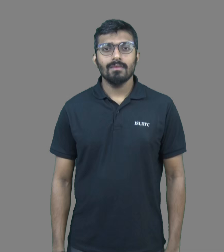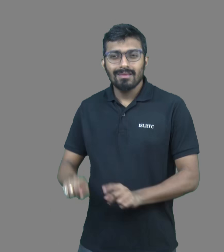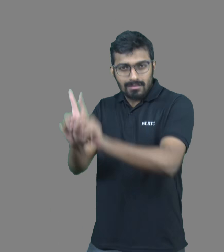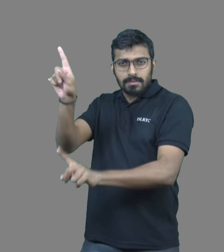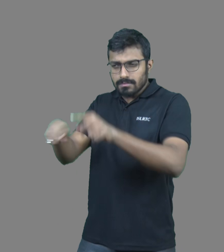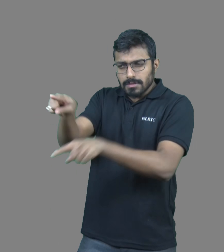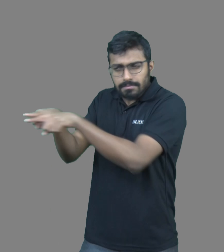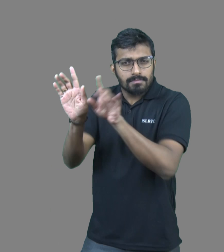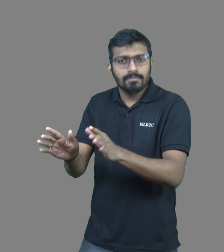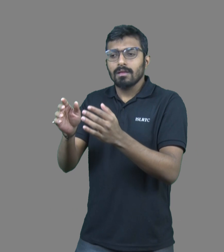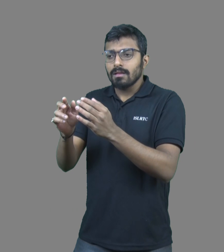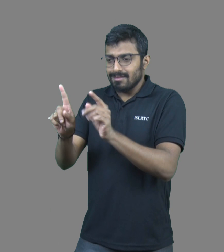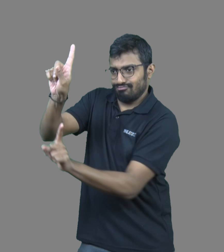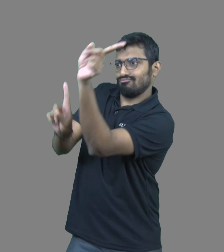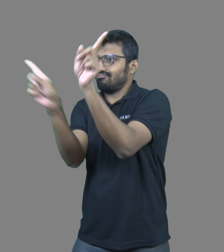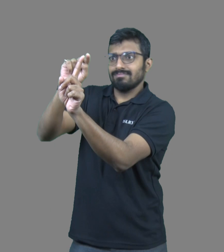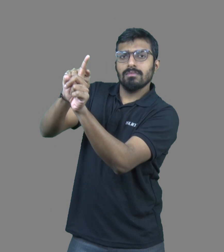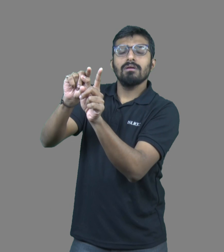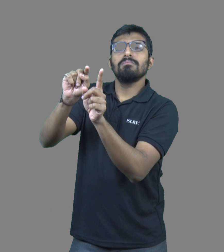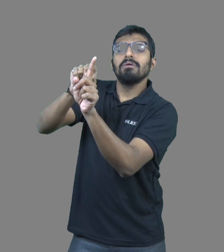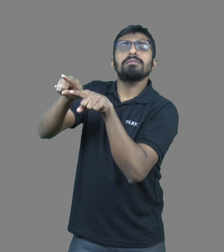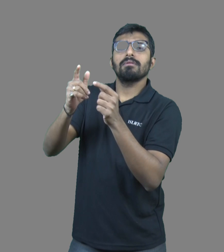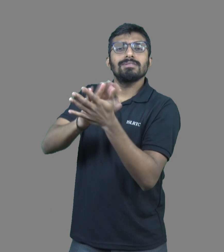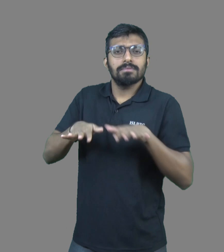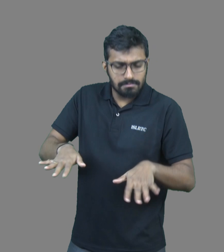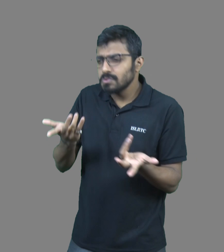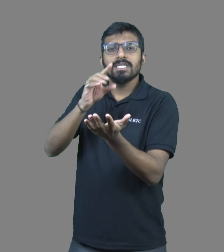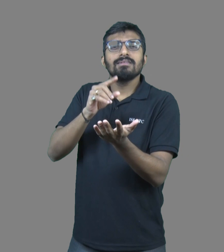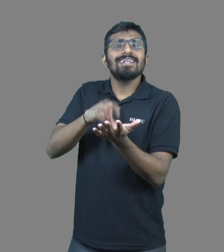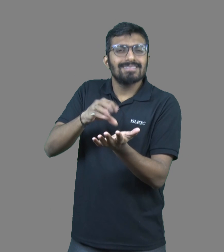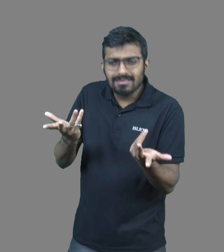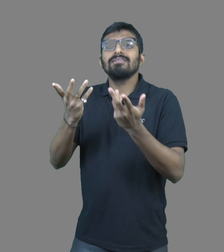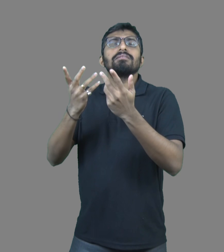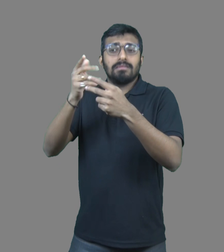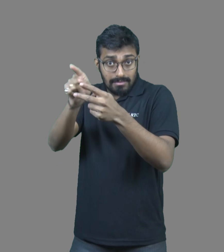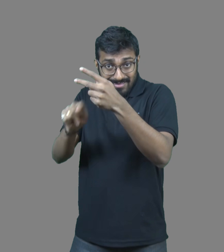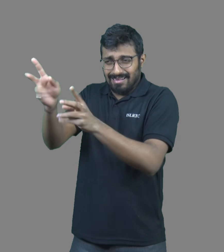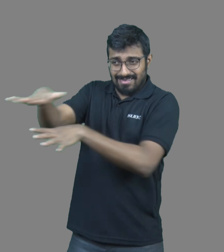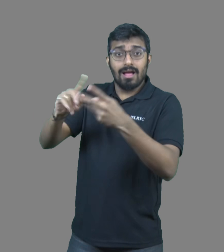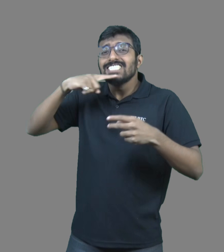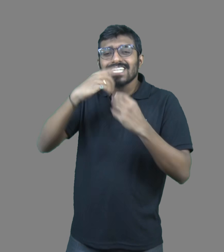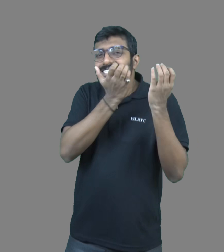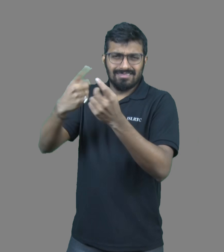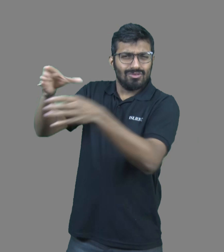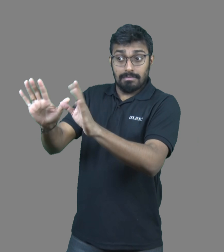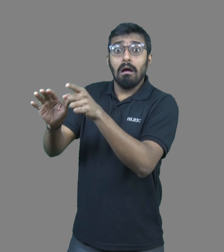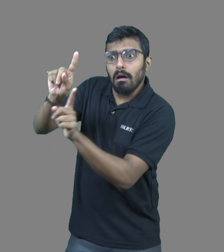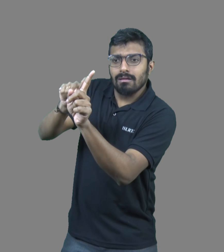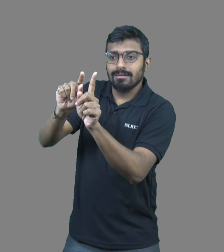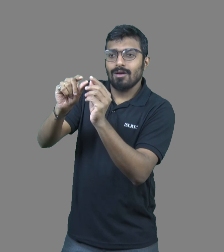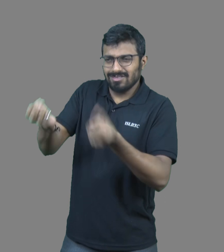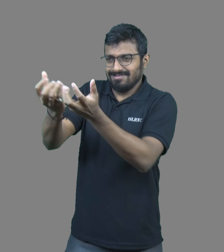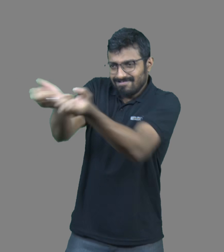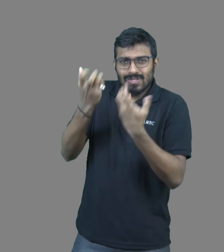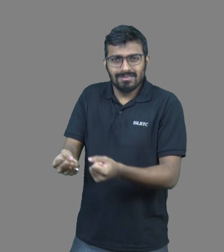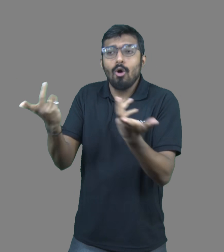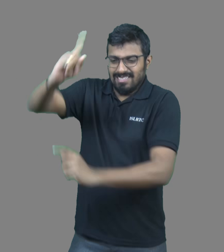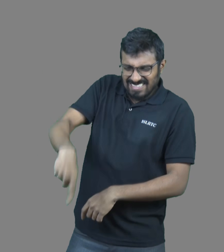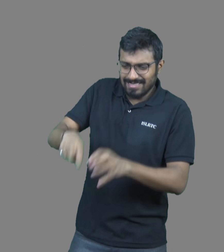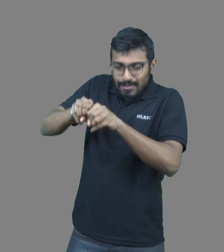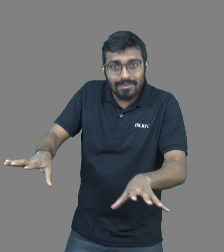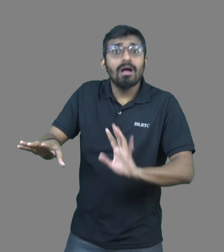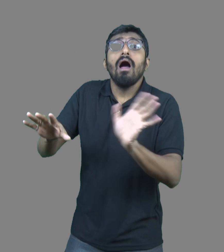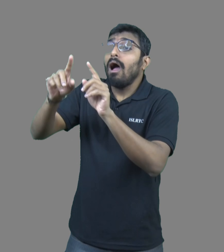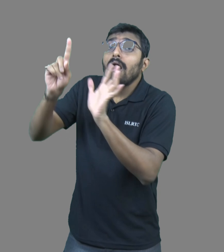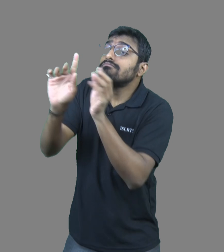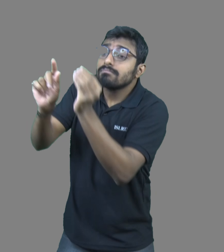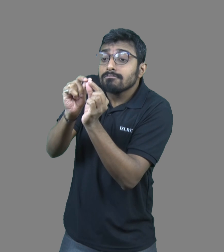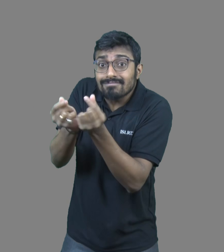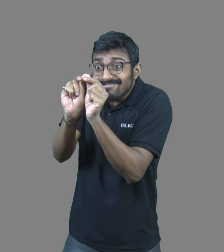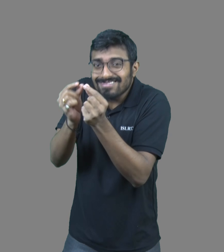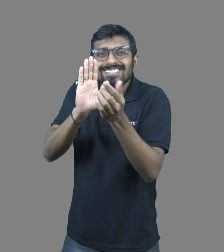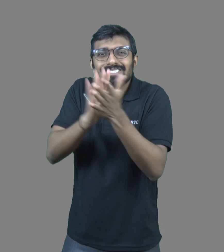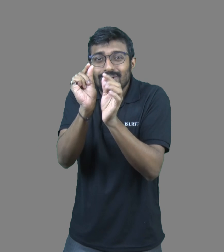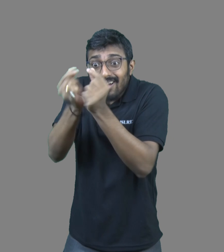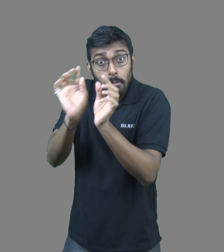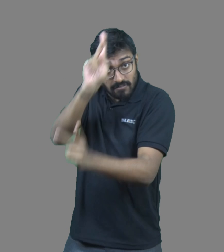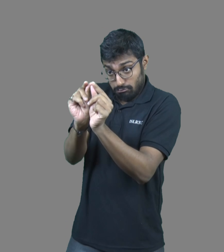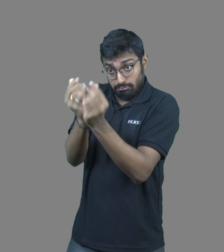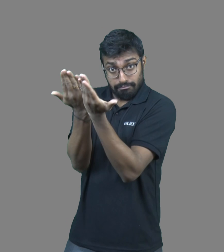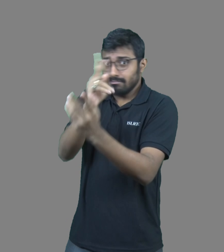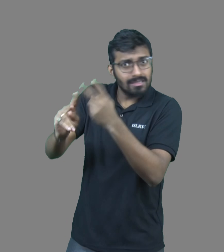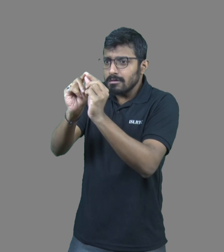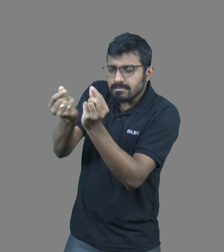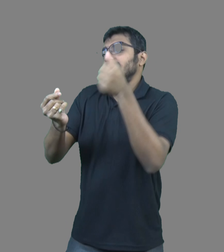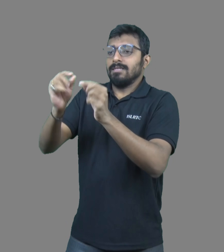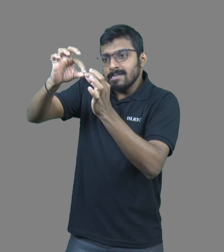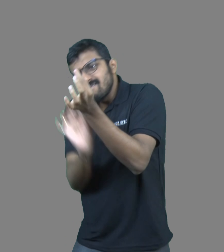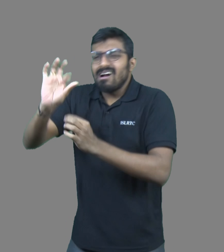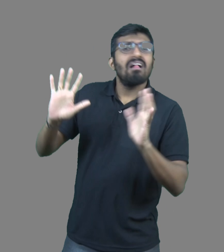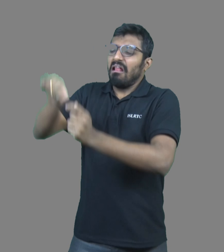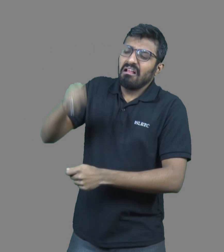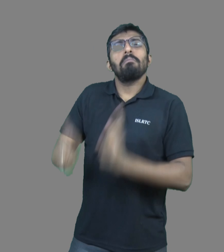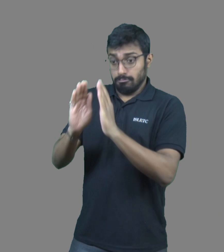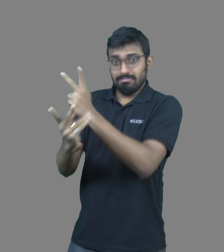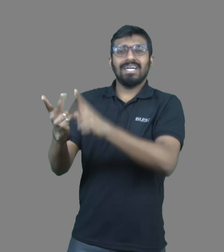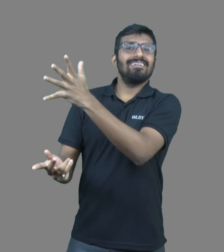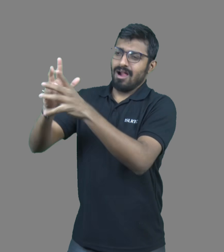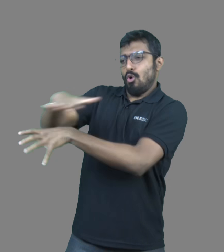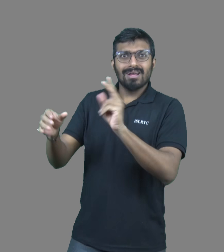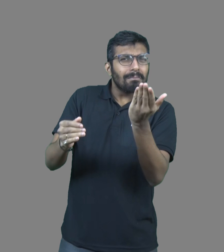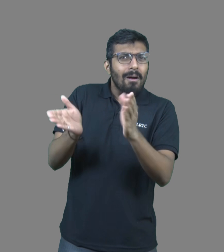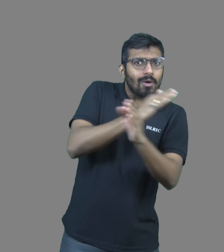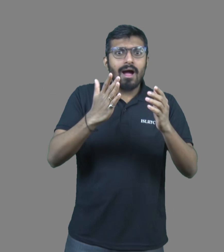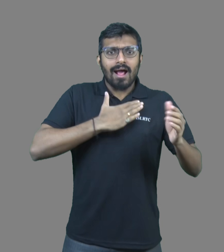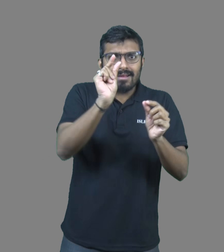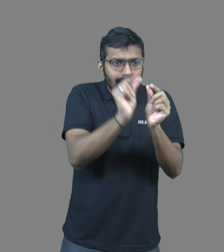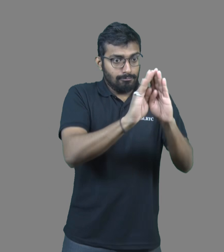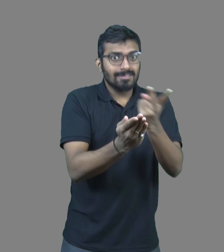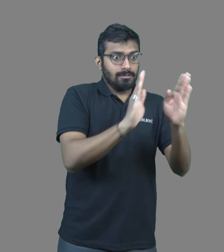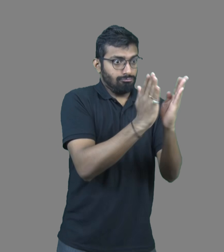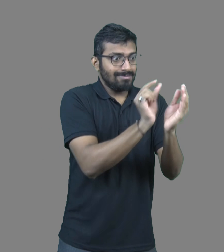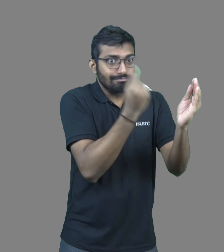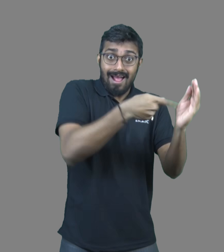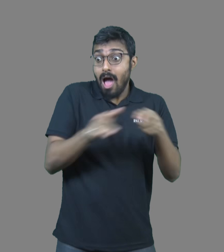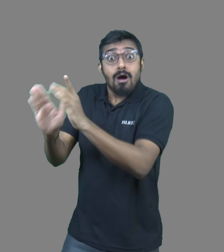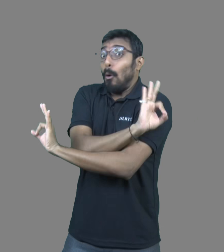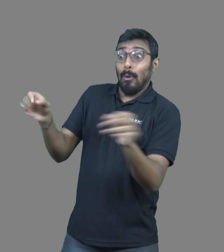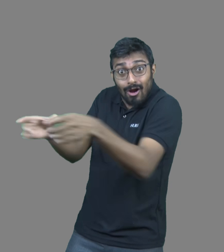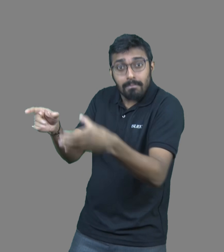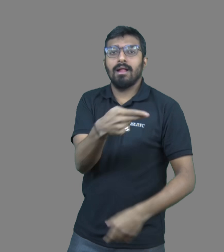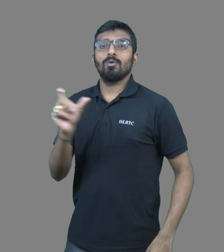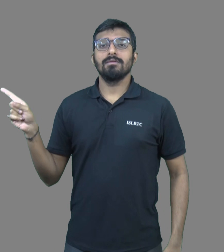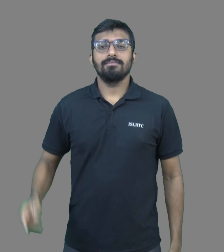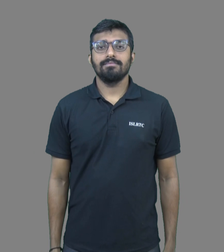Non Legumes